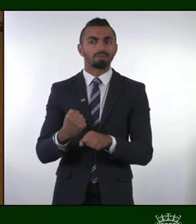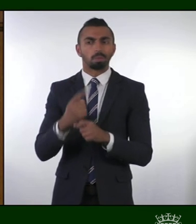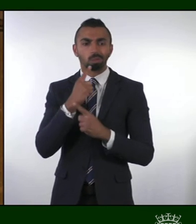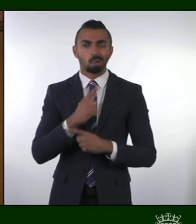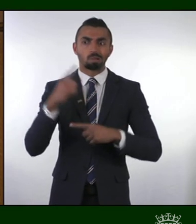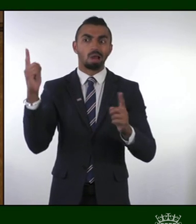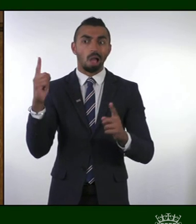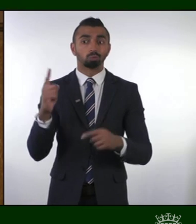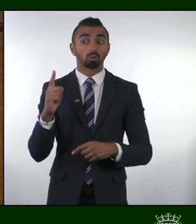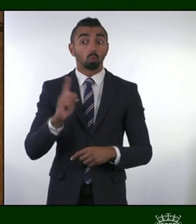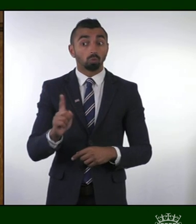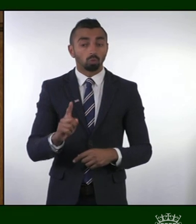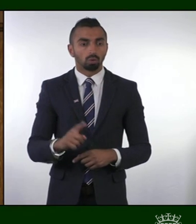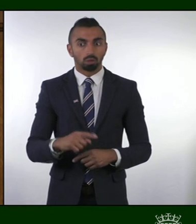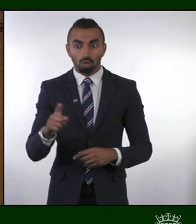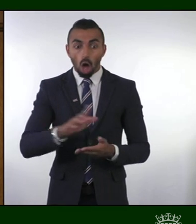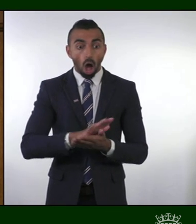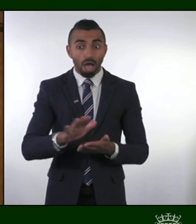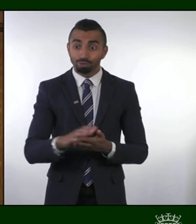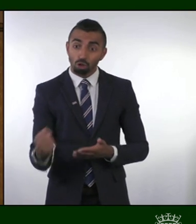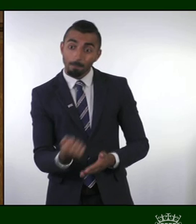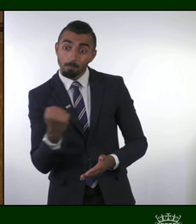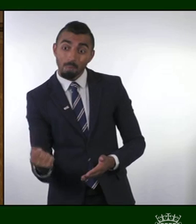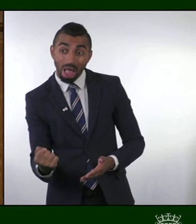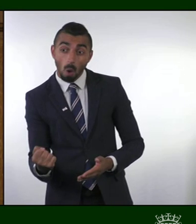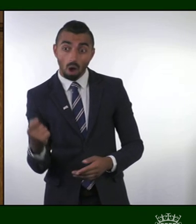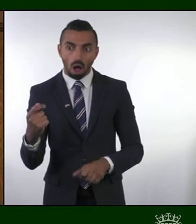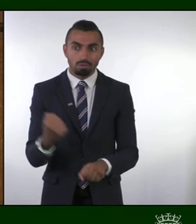The Chancellor had me on tenterhooks. I was waiting for the statement.